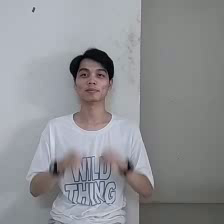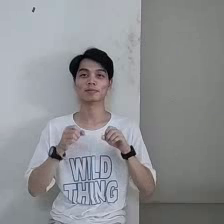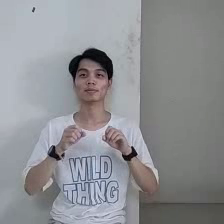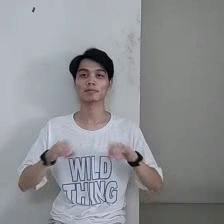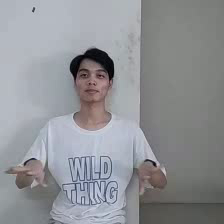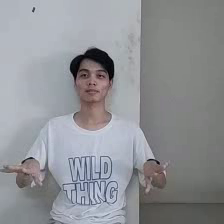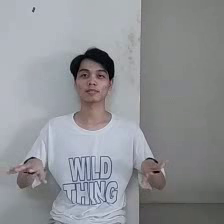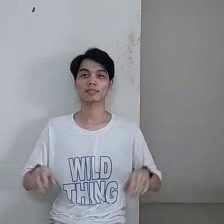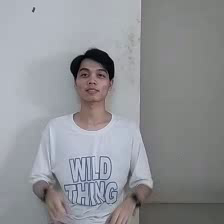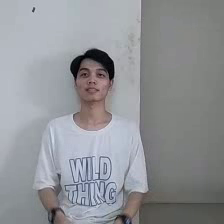Thất lạc